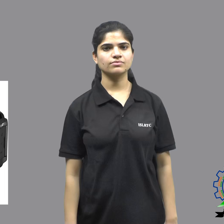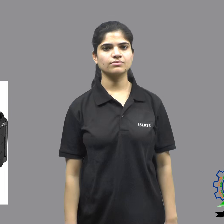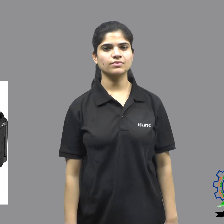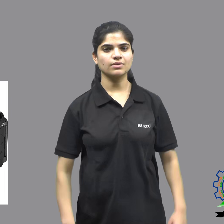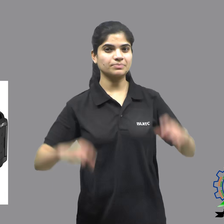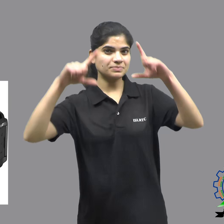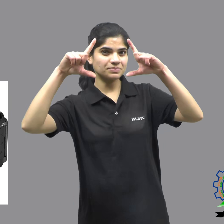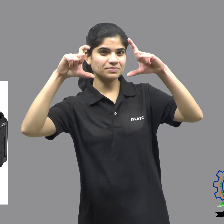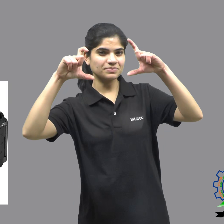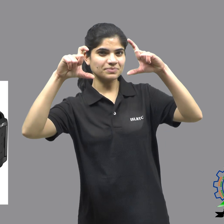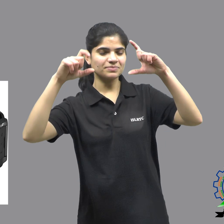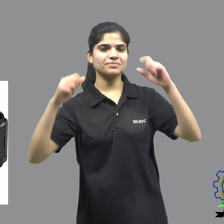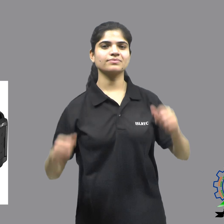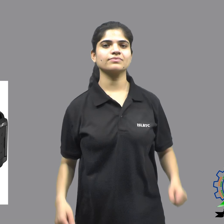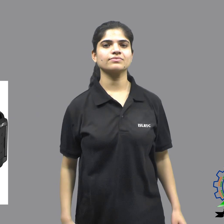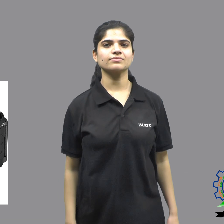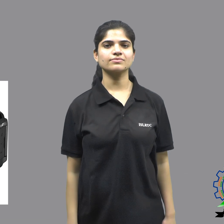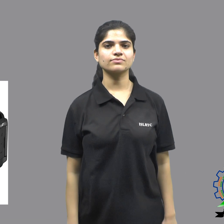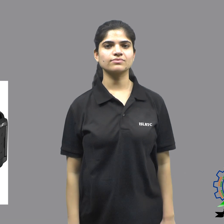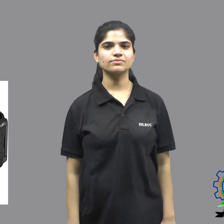Camera